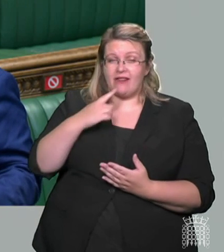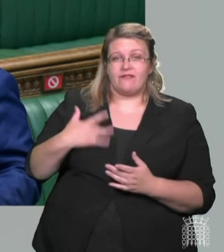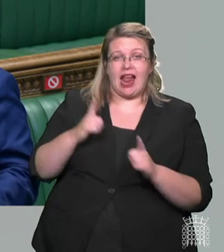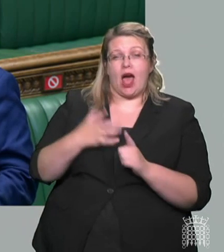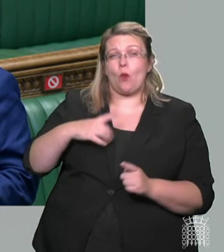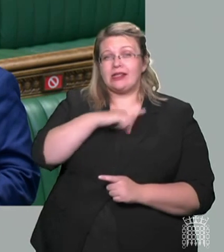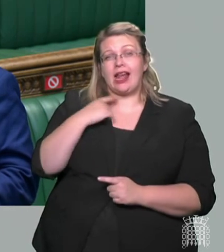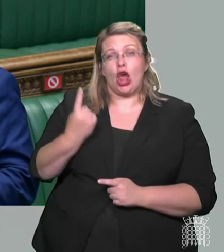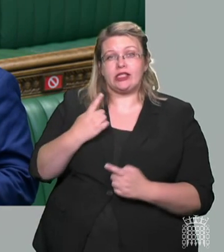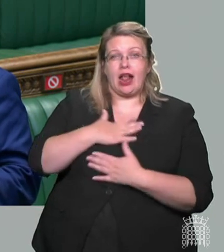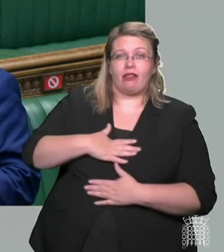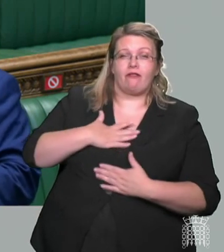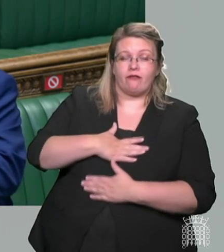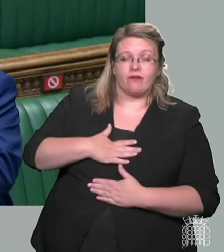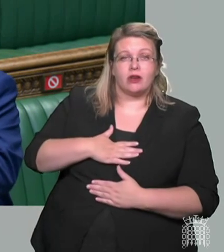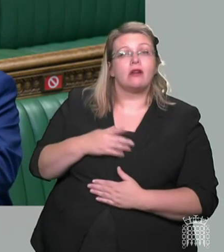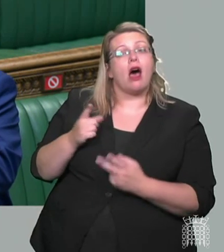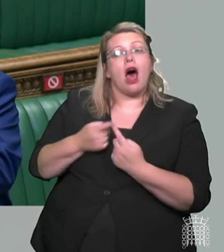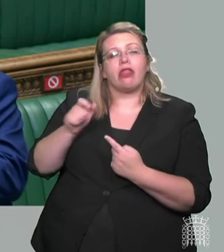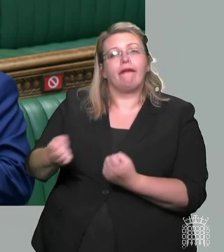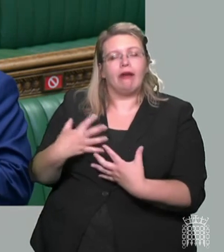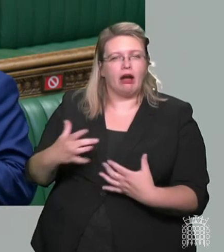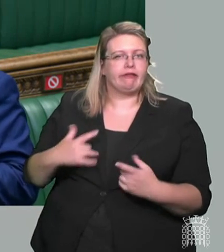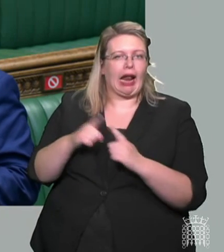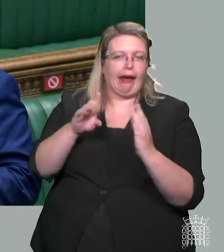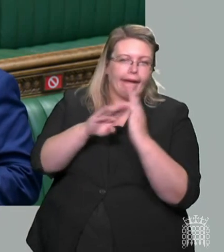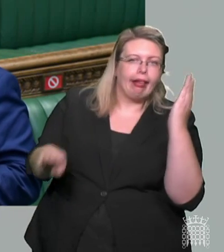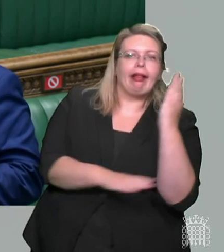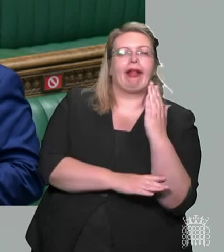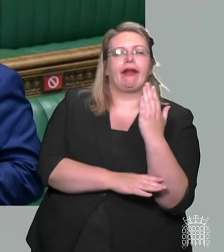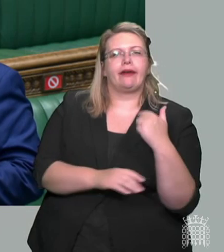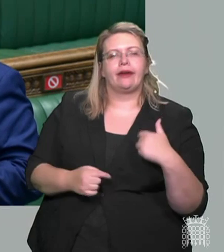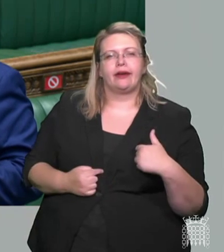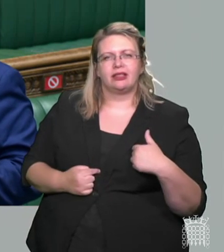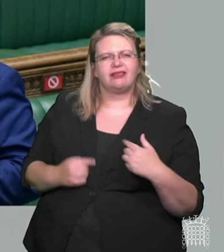Another says she feels like a third-rate citizen.